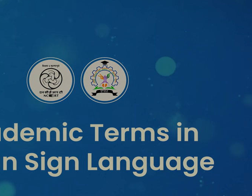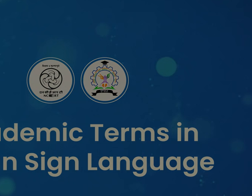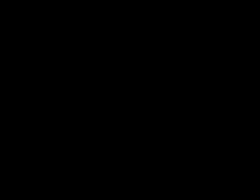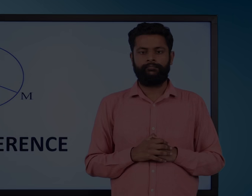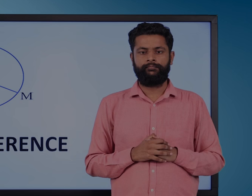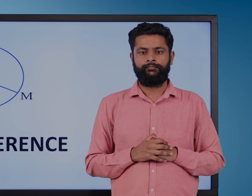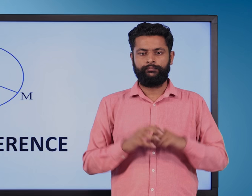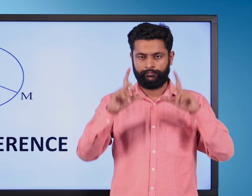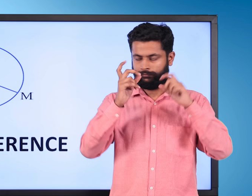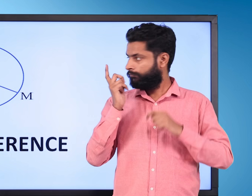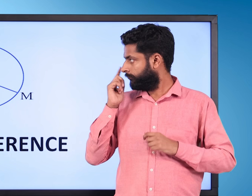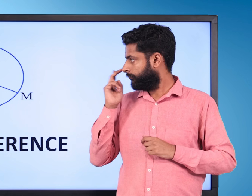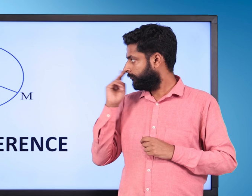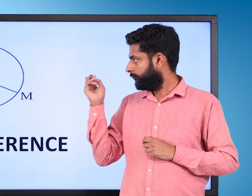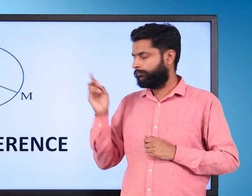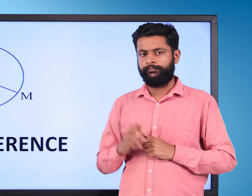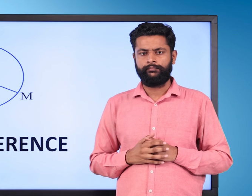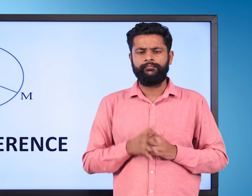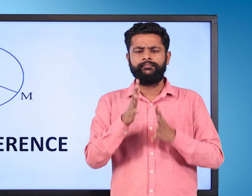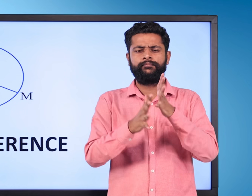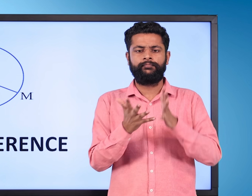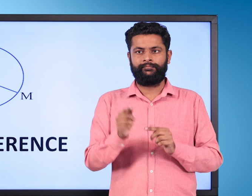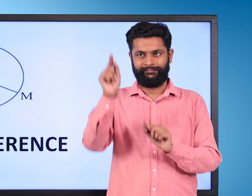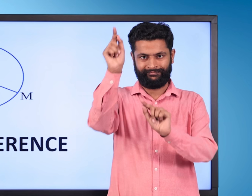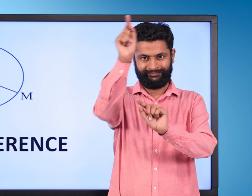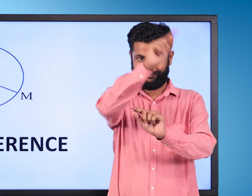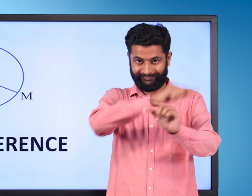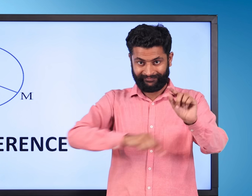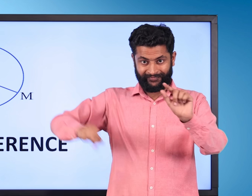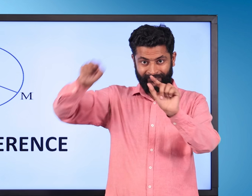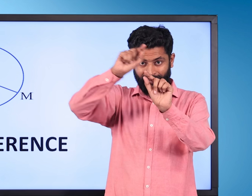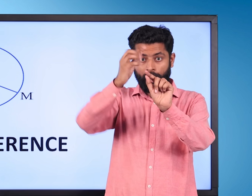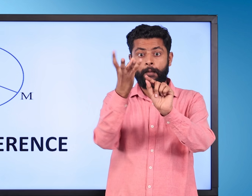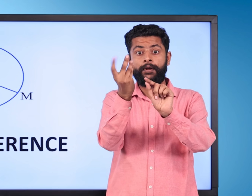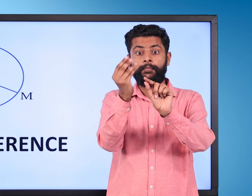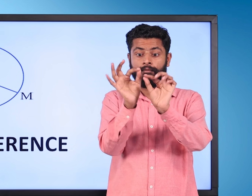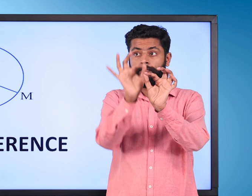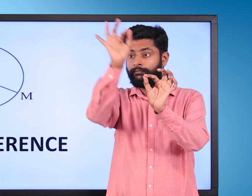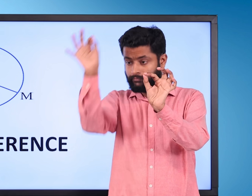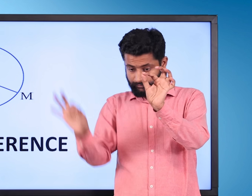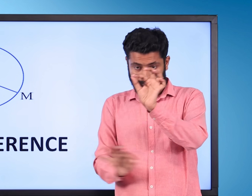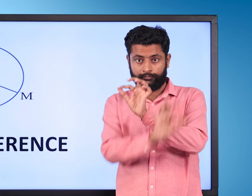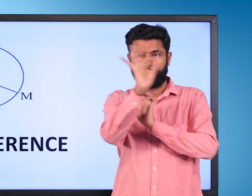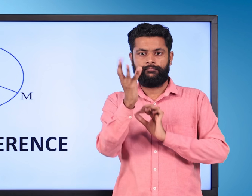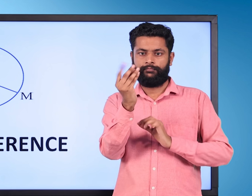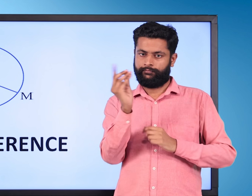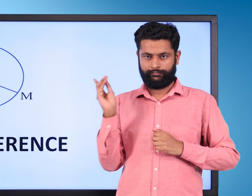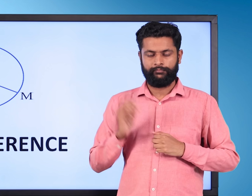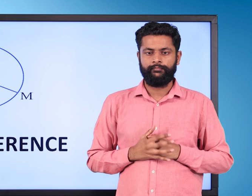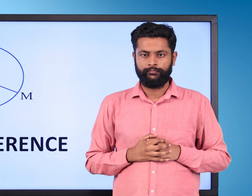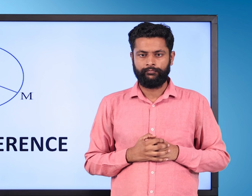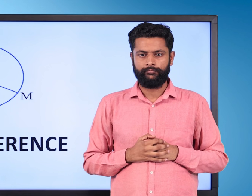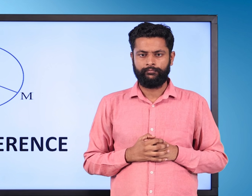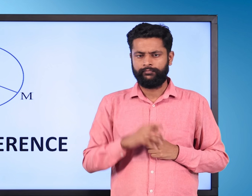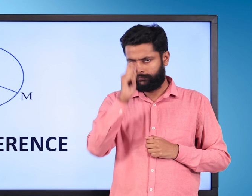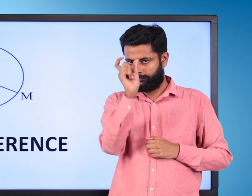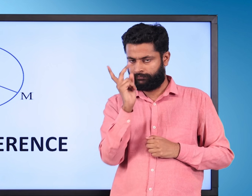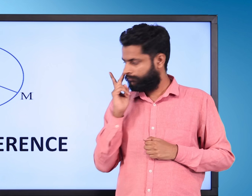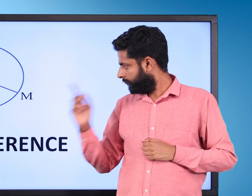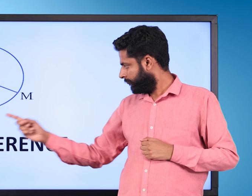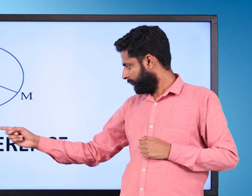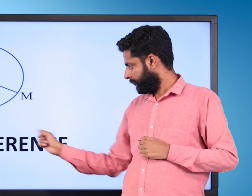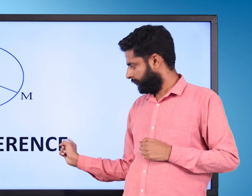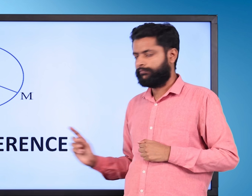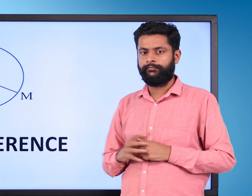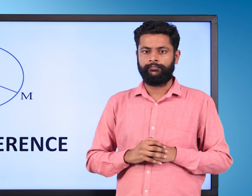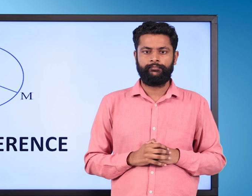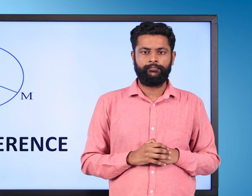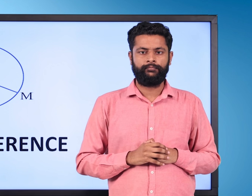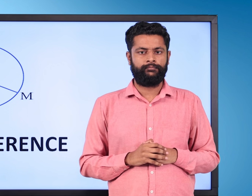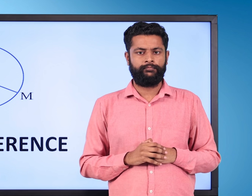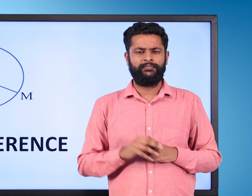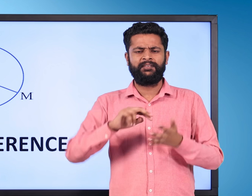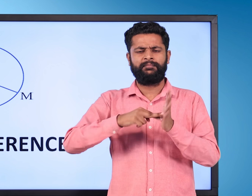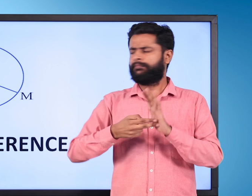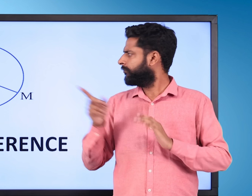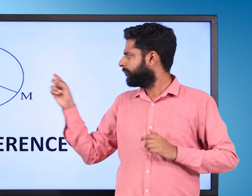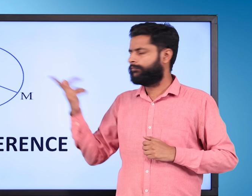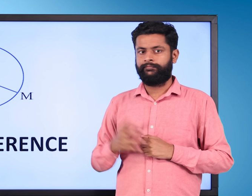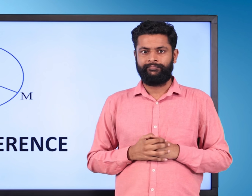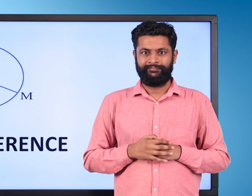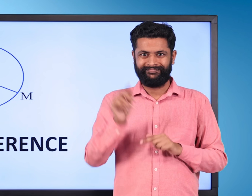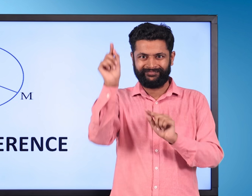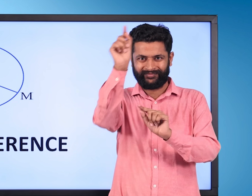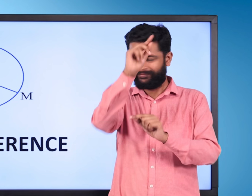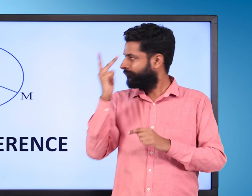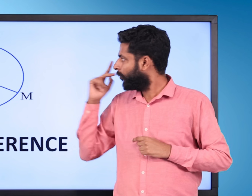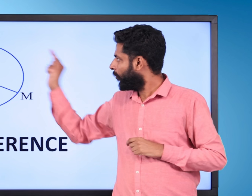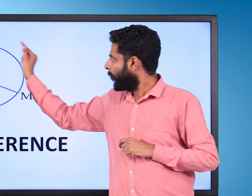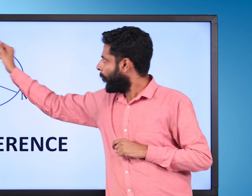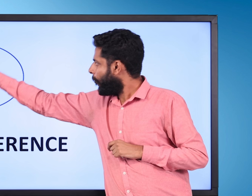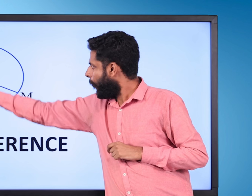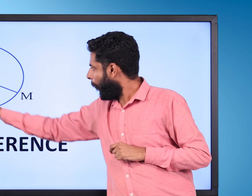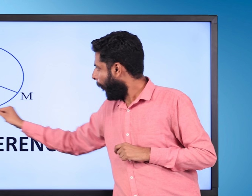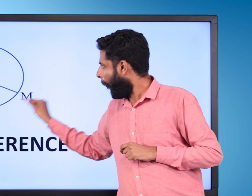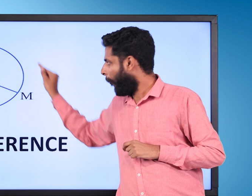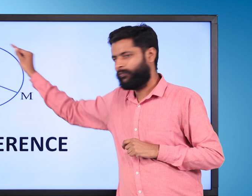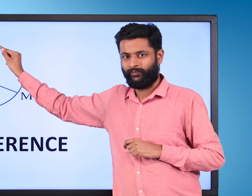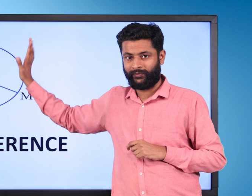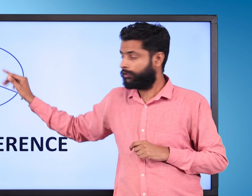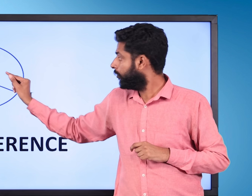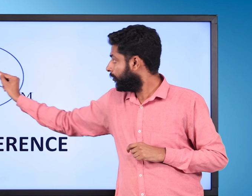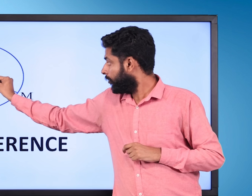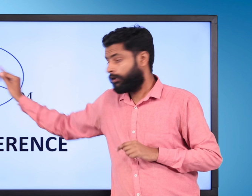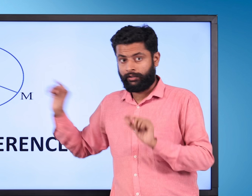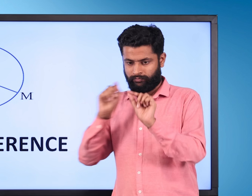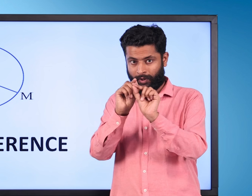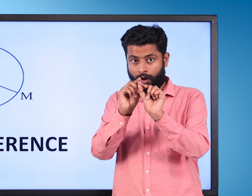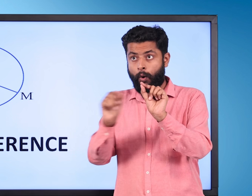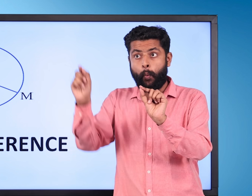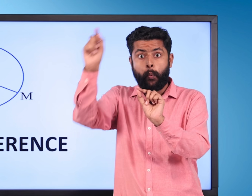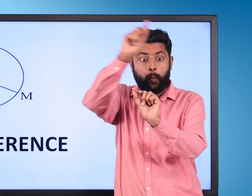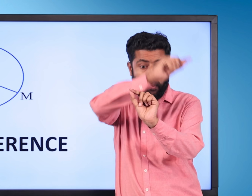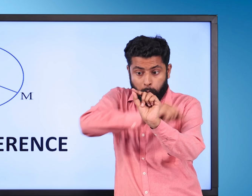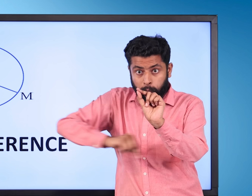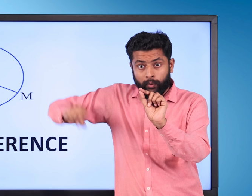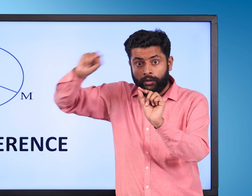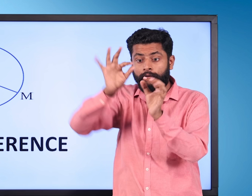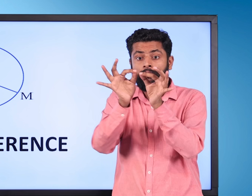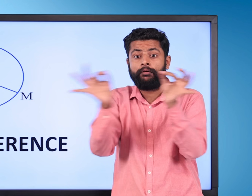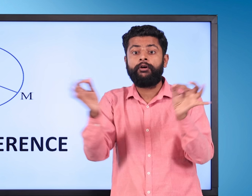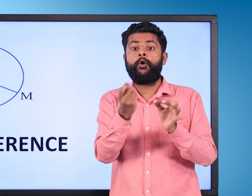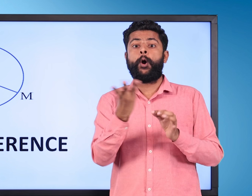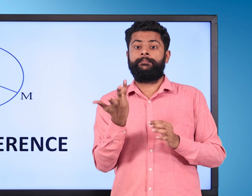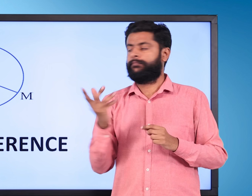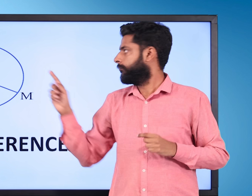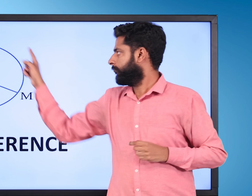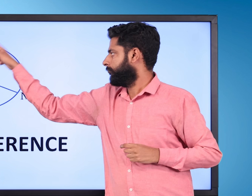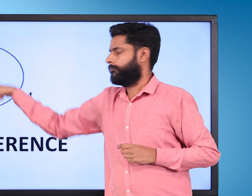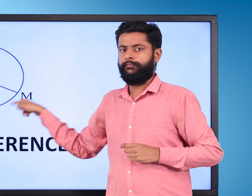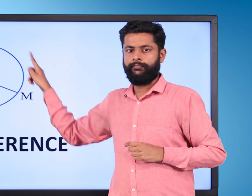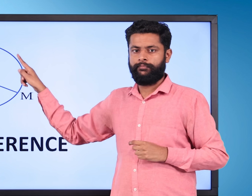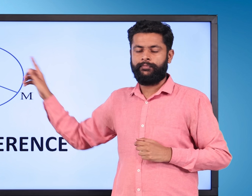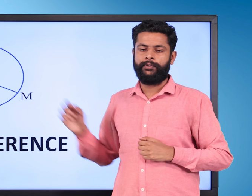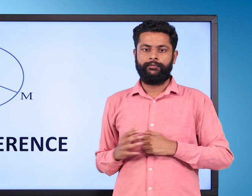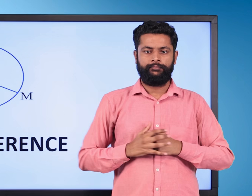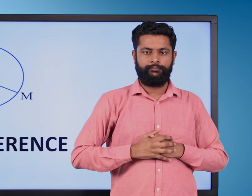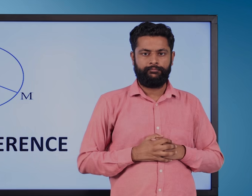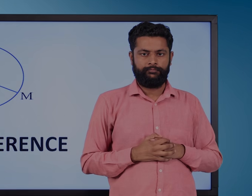This sign means circumference. The distance around the circle is the circumference.